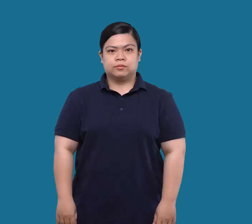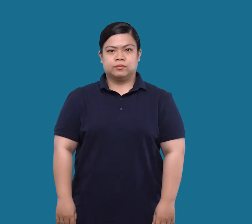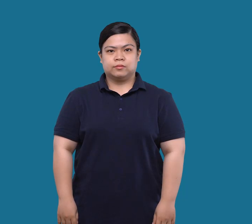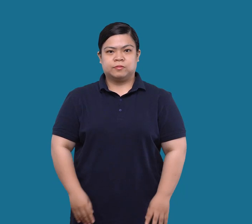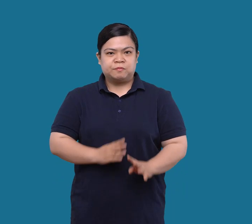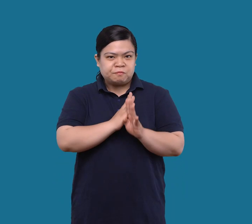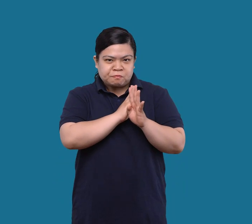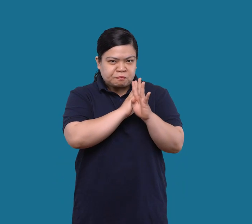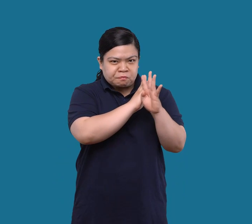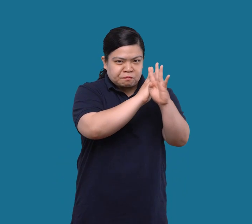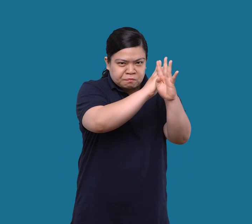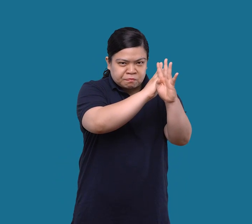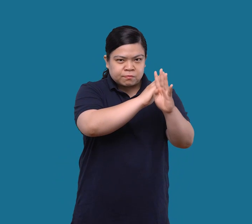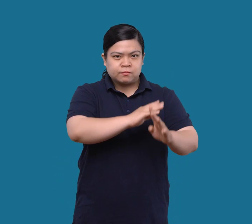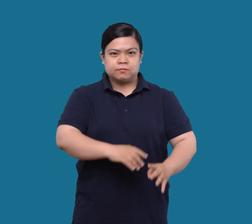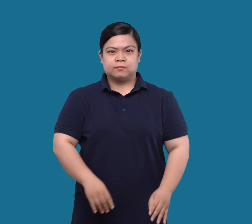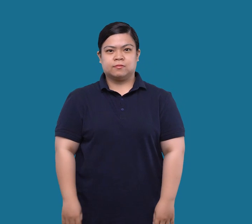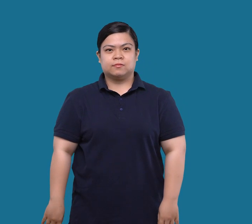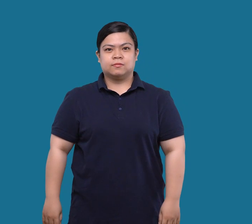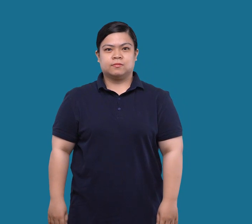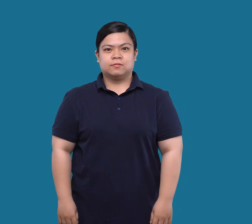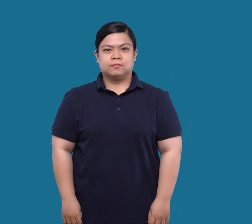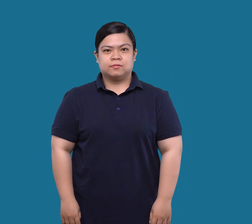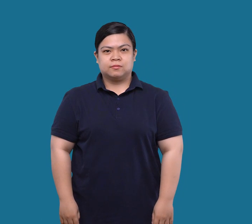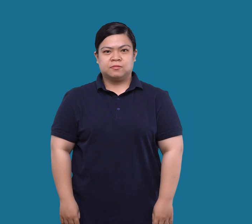ăn bám